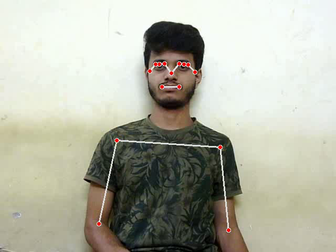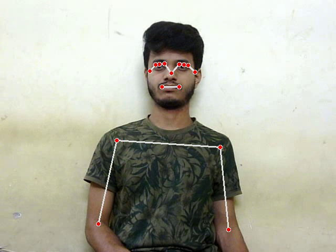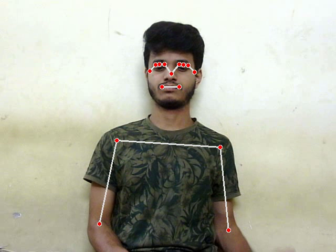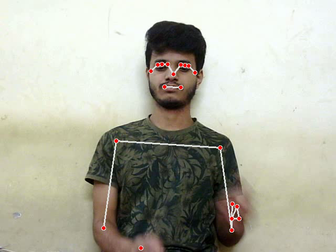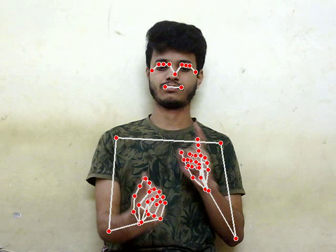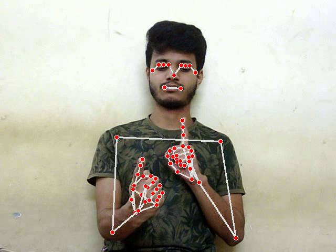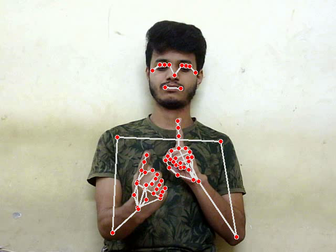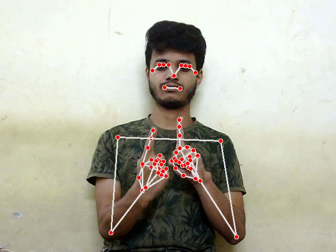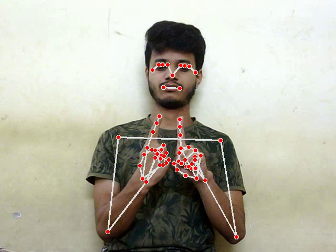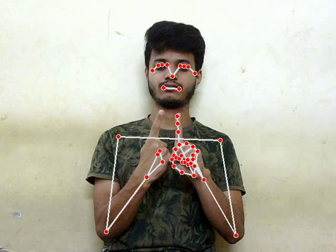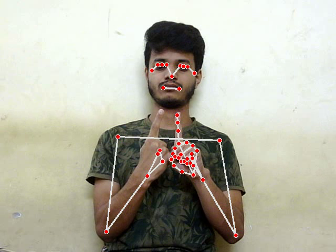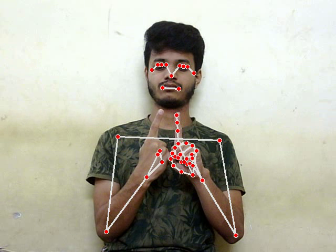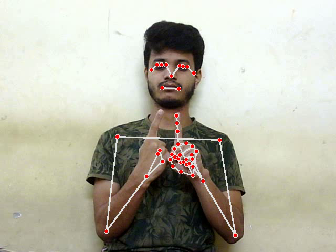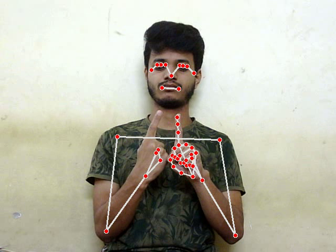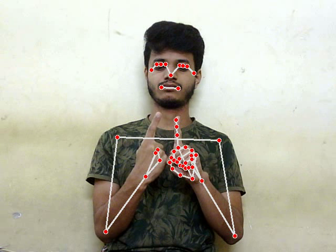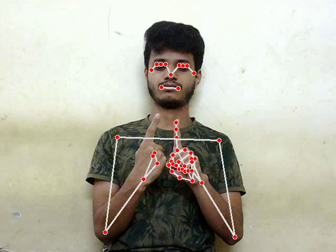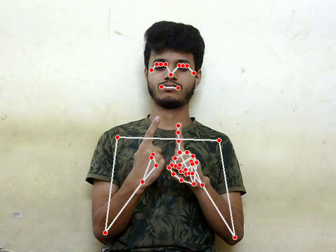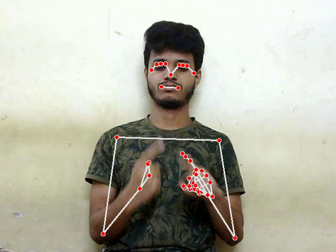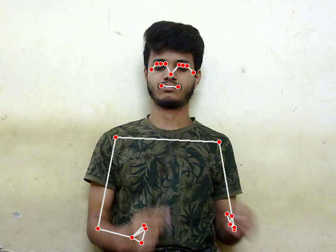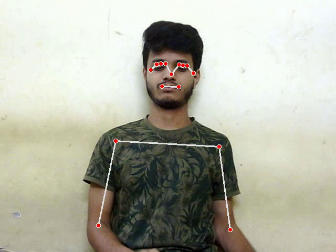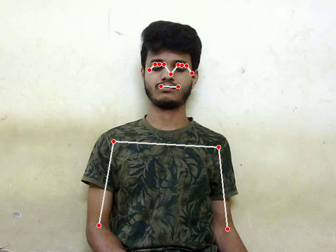meet